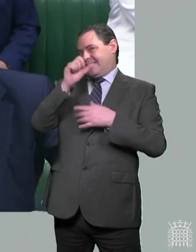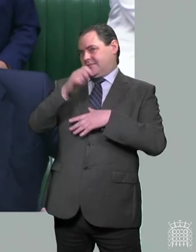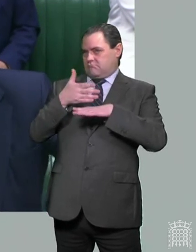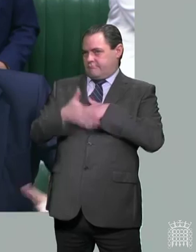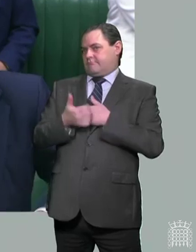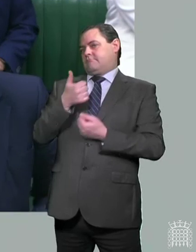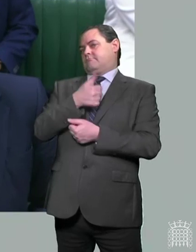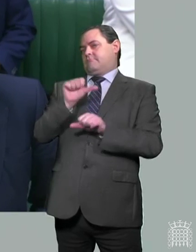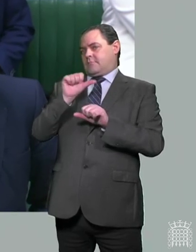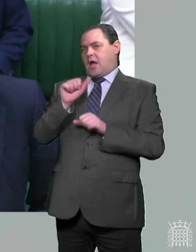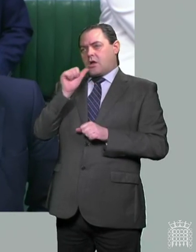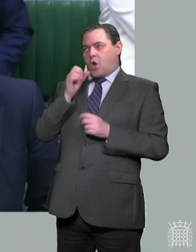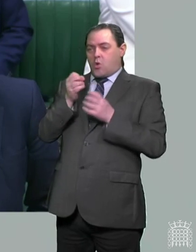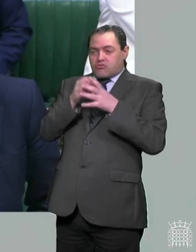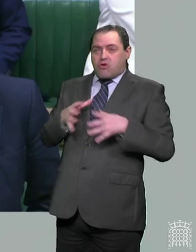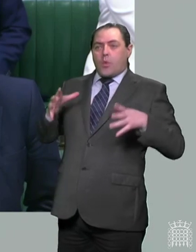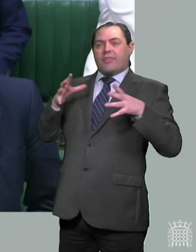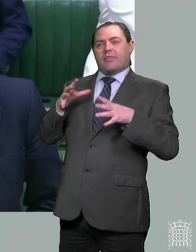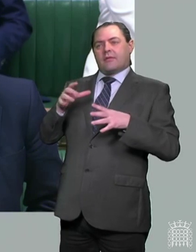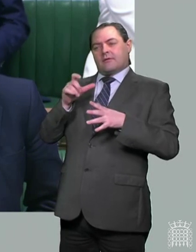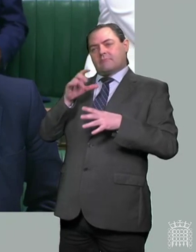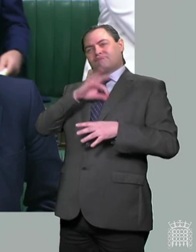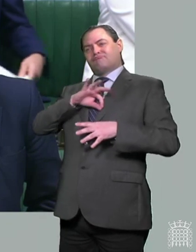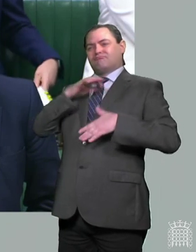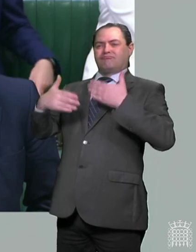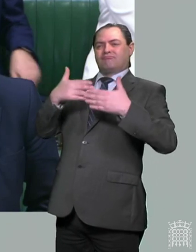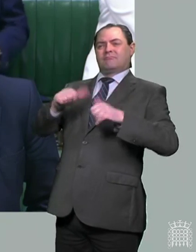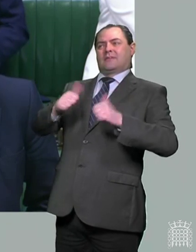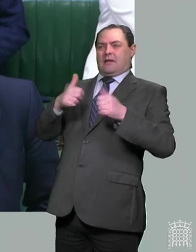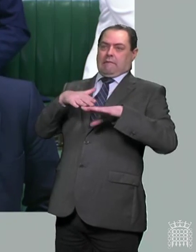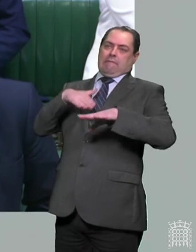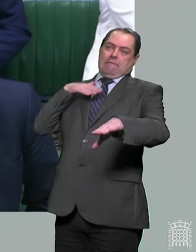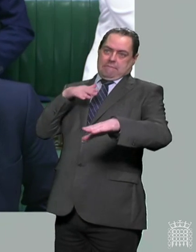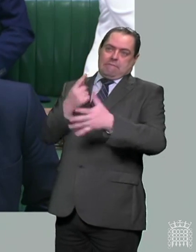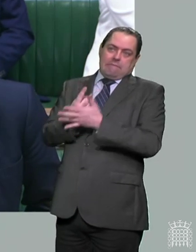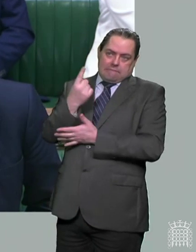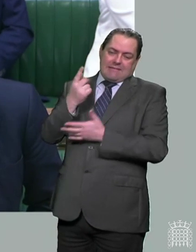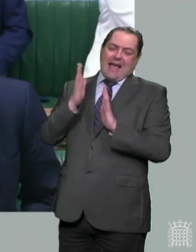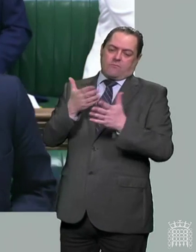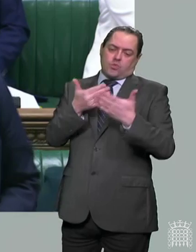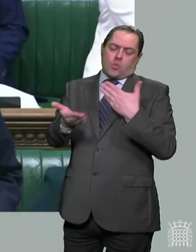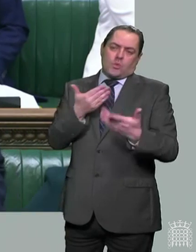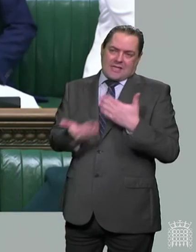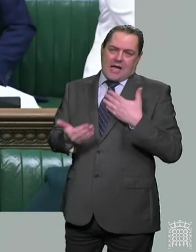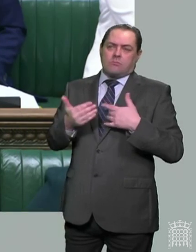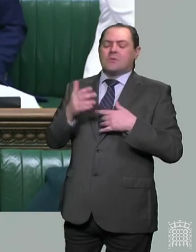Of course, growth and prosperity bring challenges when it comes to congestion on our roads, and we have to tackle that.